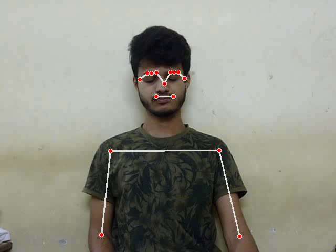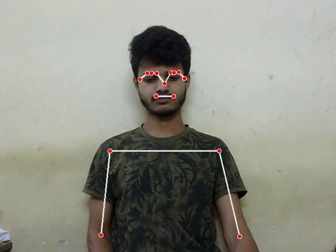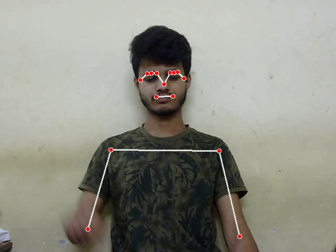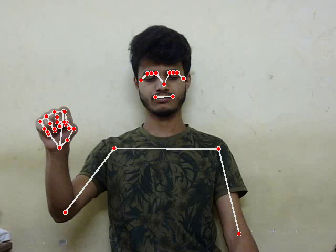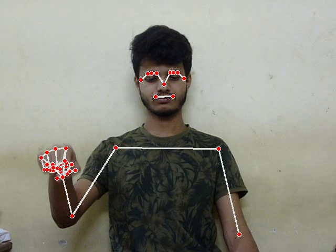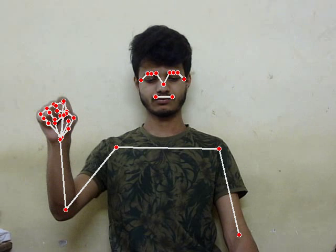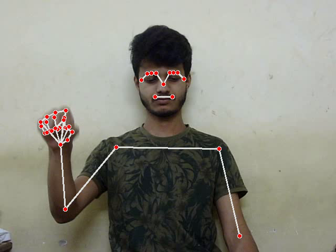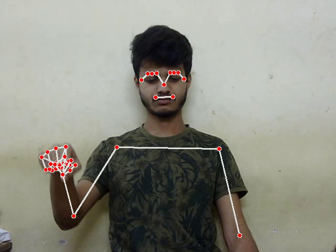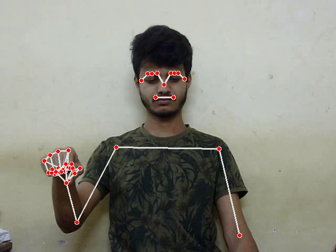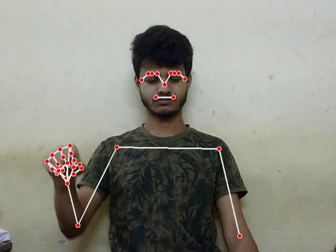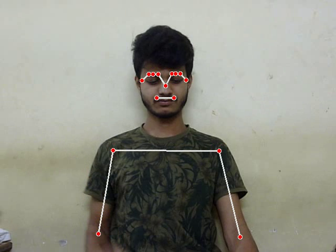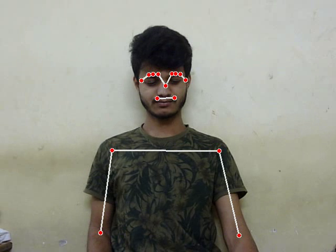yes